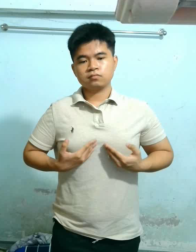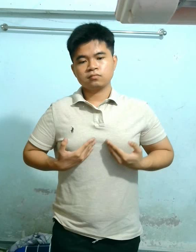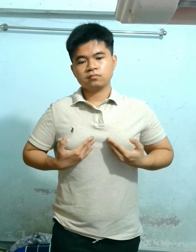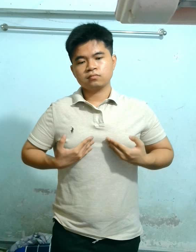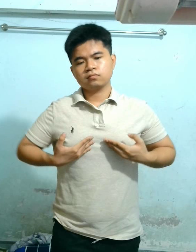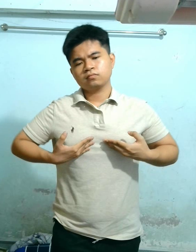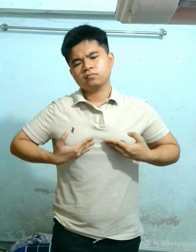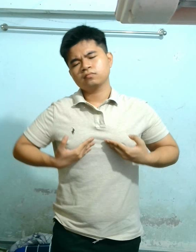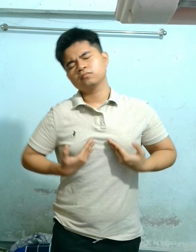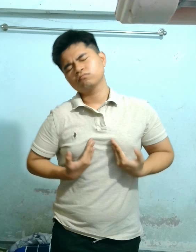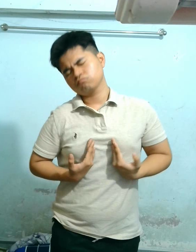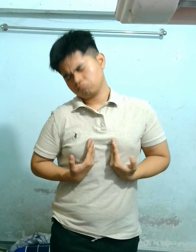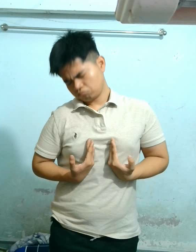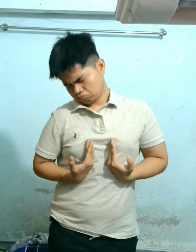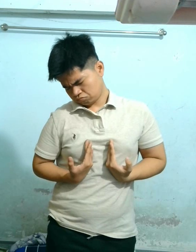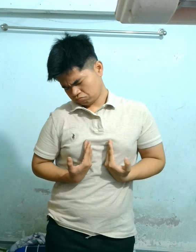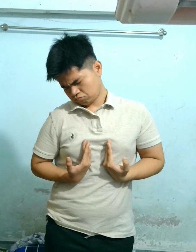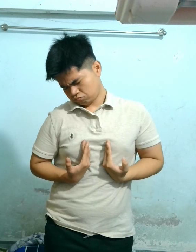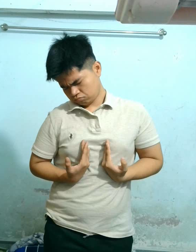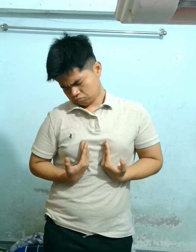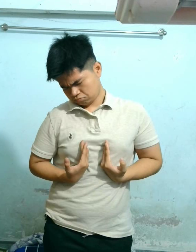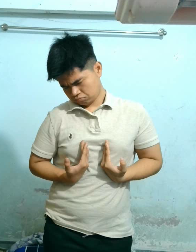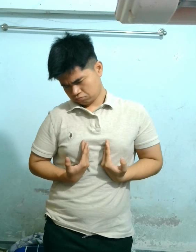met moi